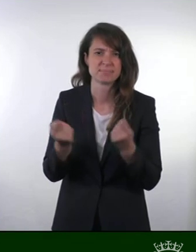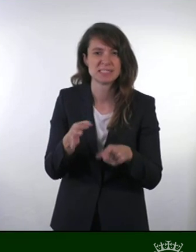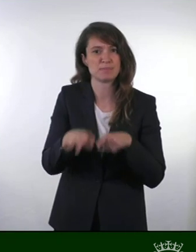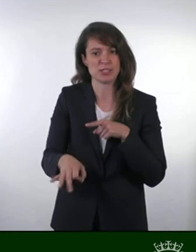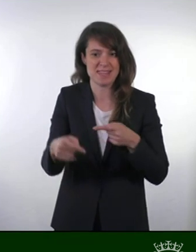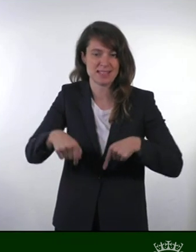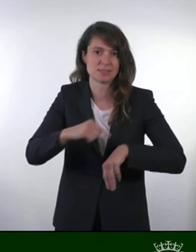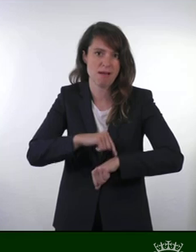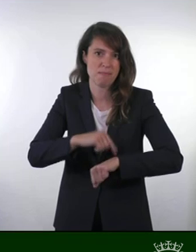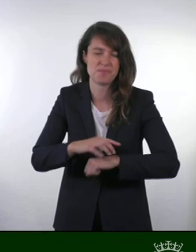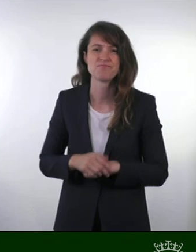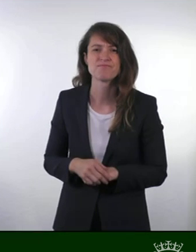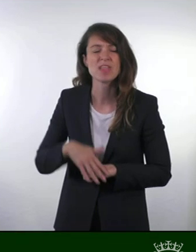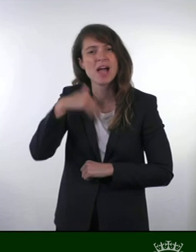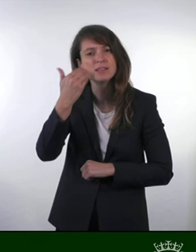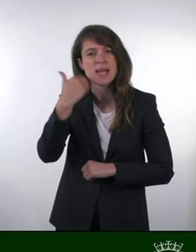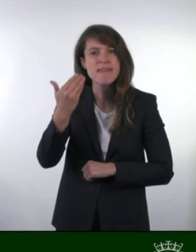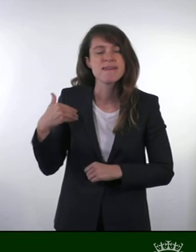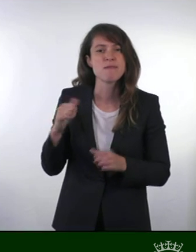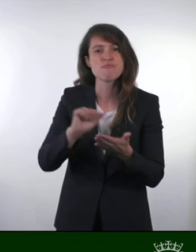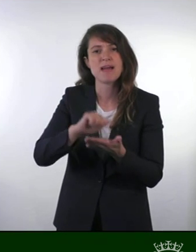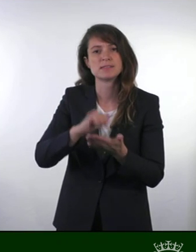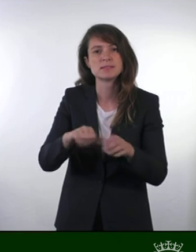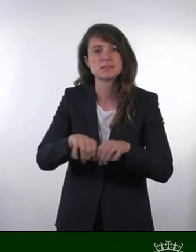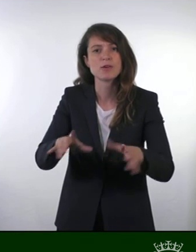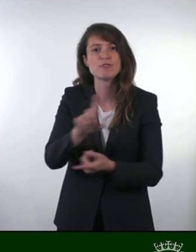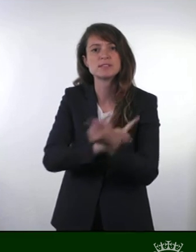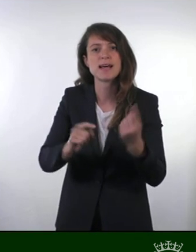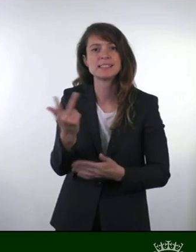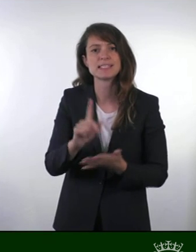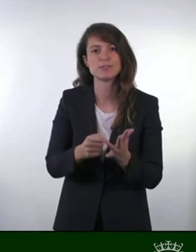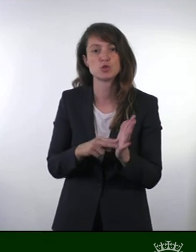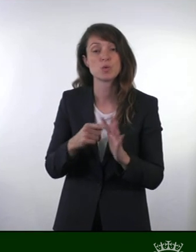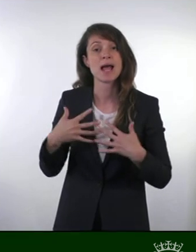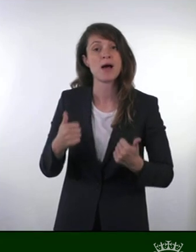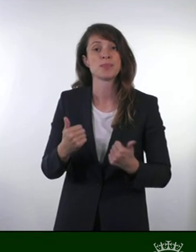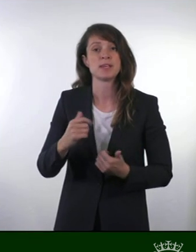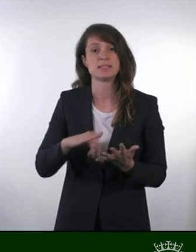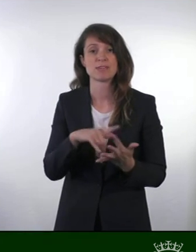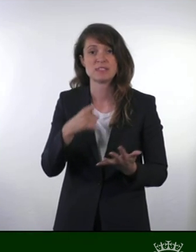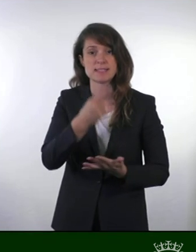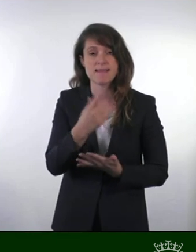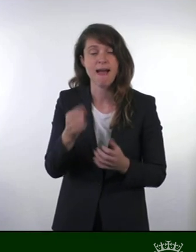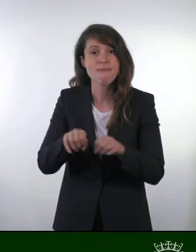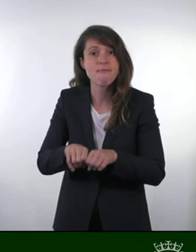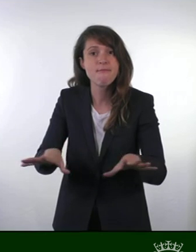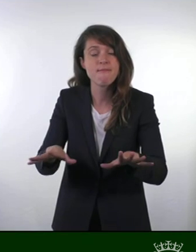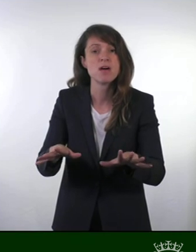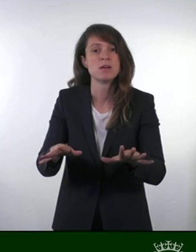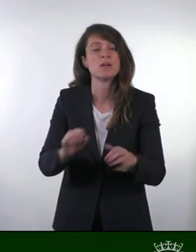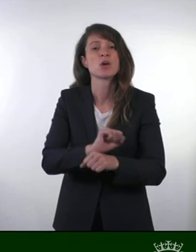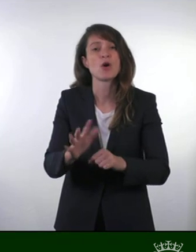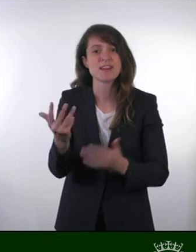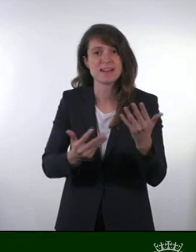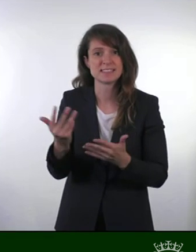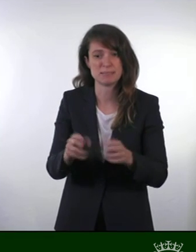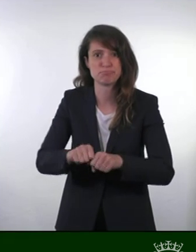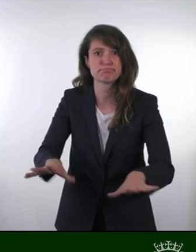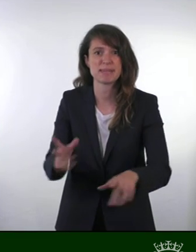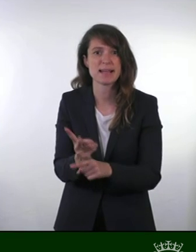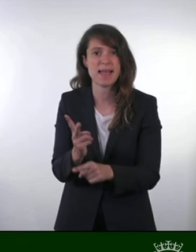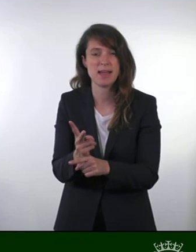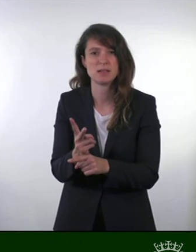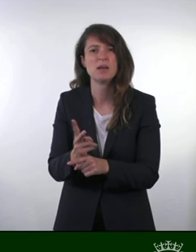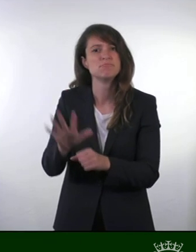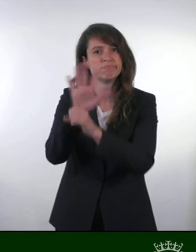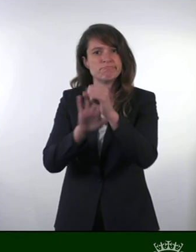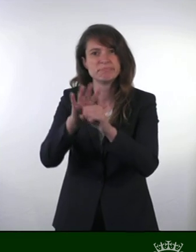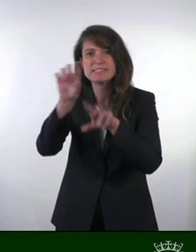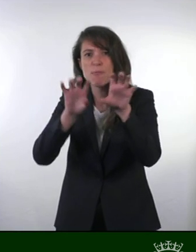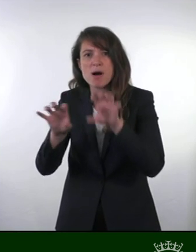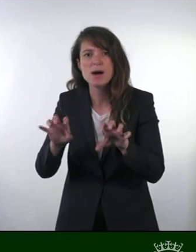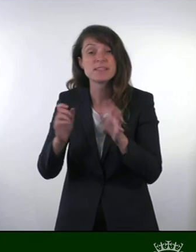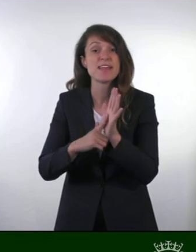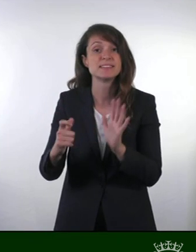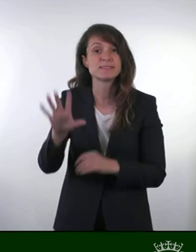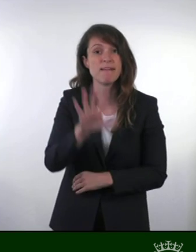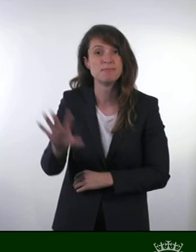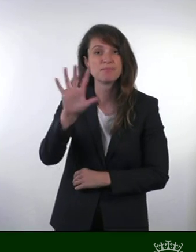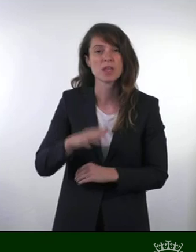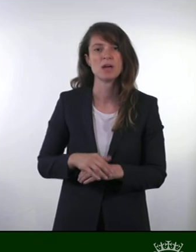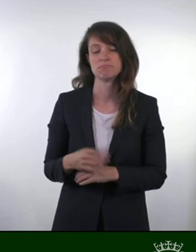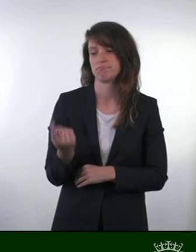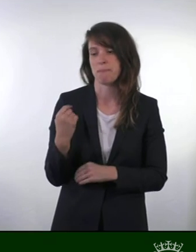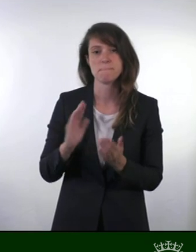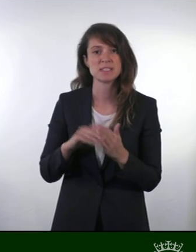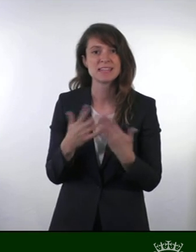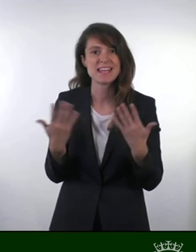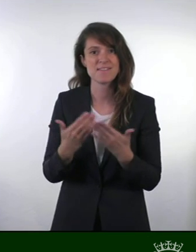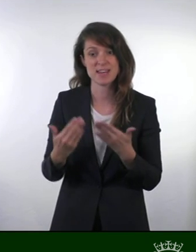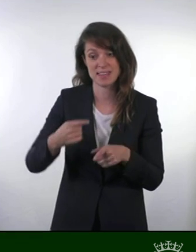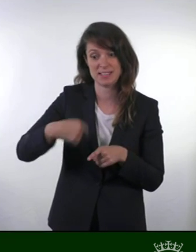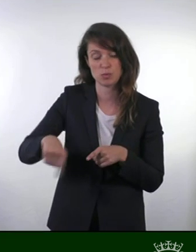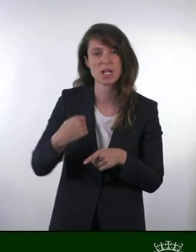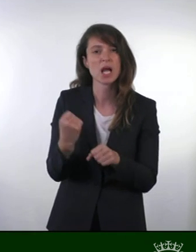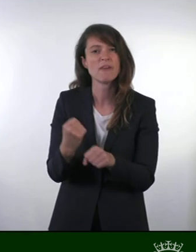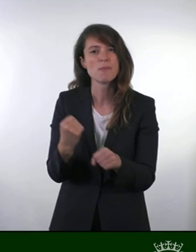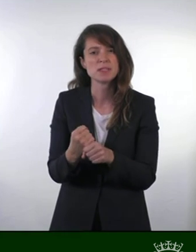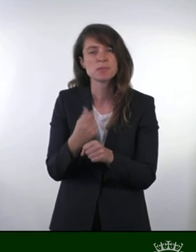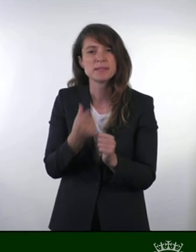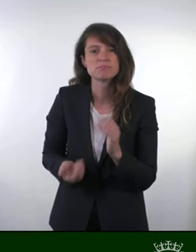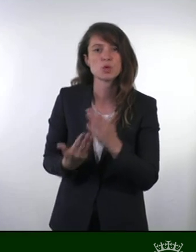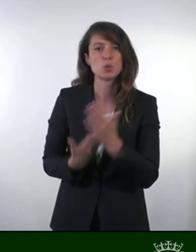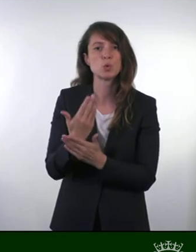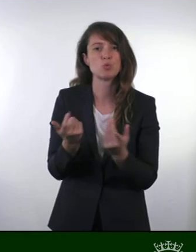At the daily press conference on 18 June, the Health Secretary said, “There’s an outbreak of covid-19 right now in parts of Leicester”, yet it was only on Monday evening this week that the Government introduced restrictions.